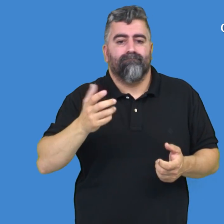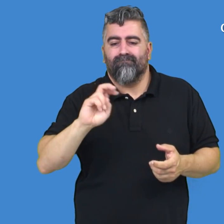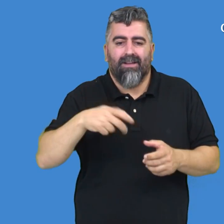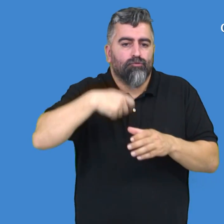otro